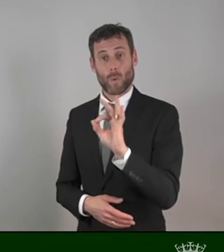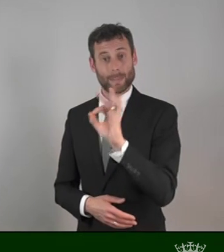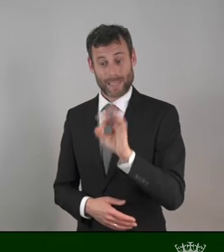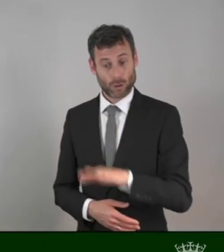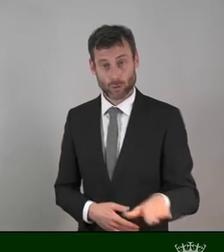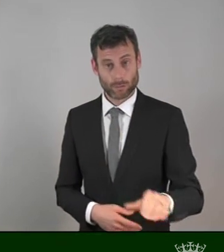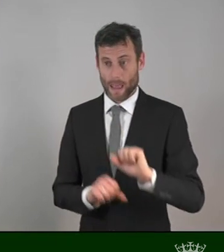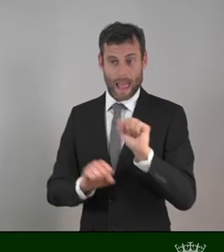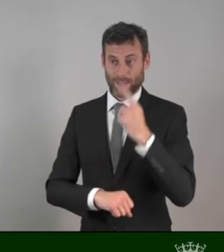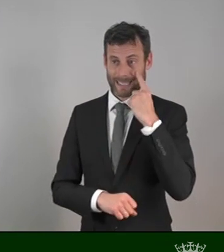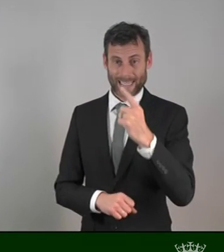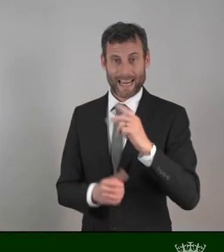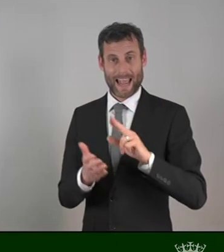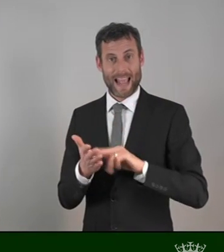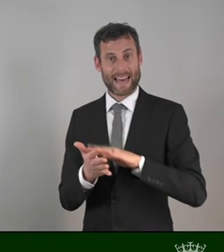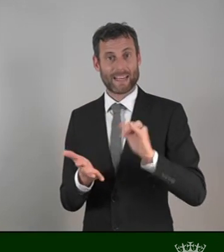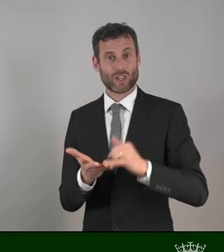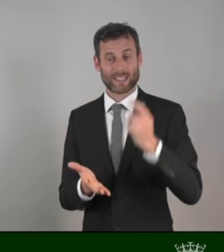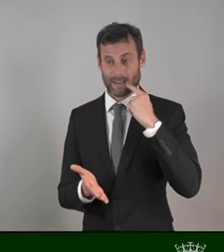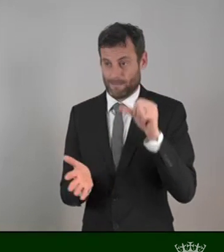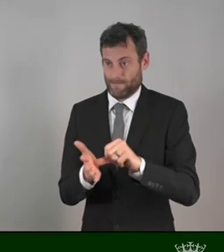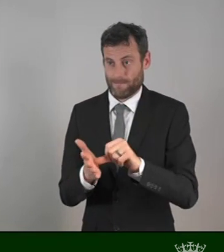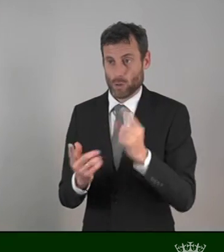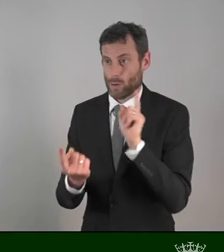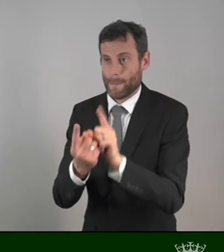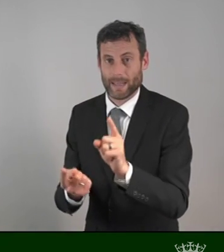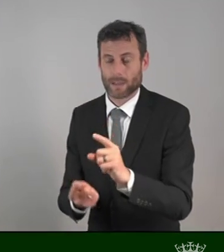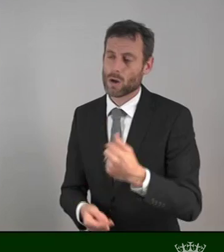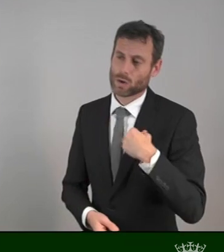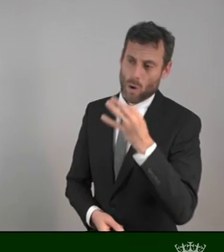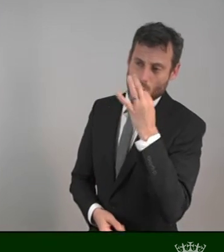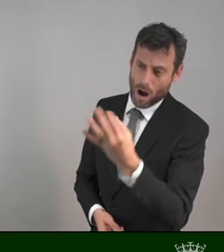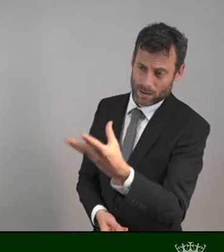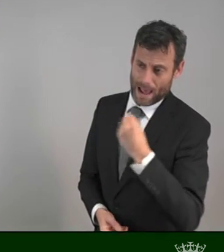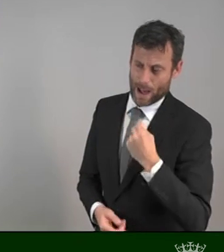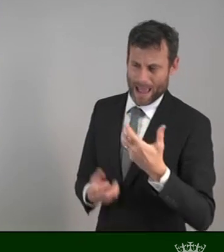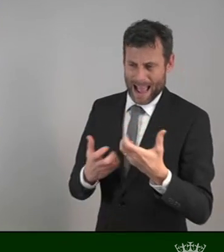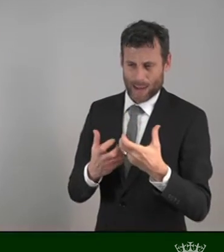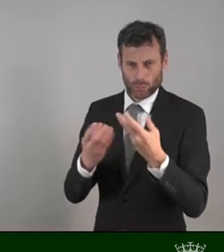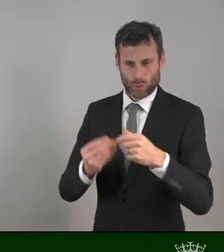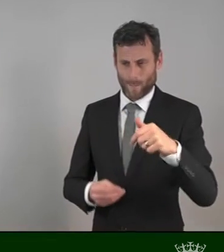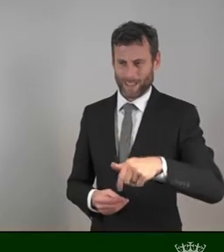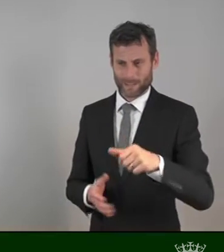Will my right honourable Friend the Prime Minister, who is a friend of Penzance and Cornwall, meet me to see how we can resolve that inequality?